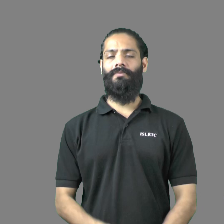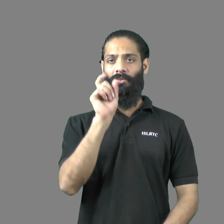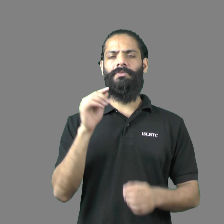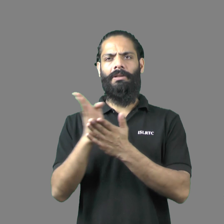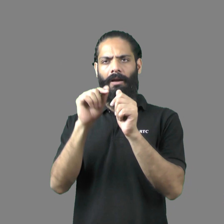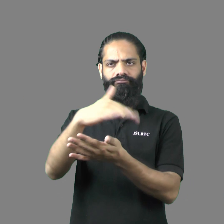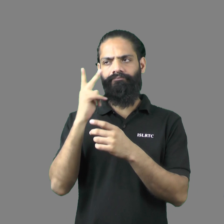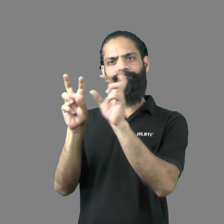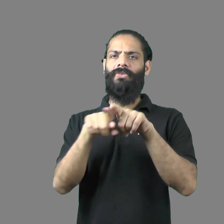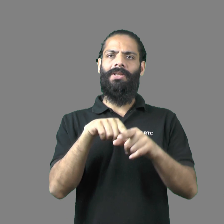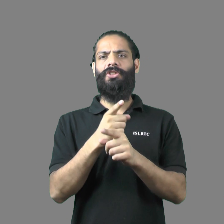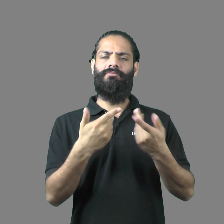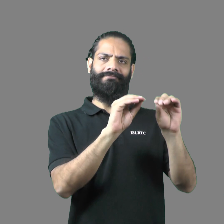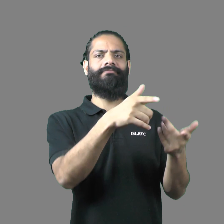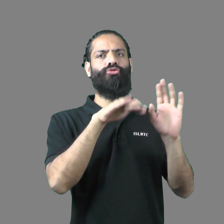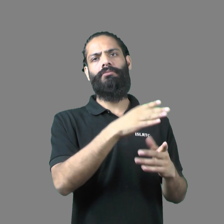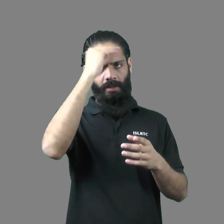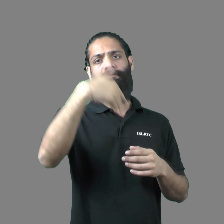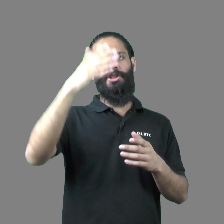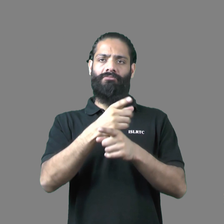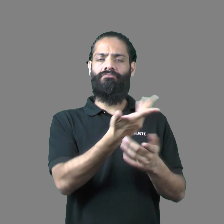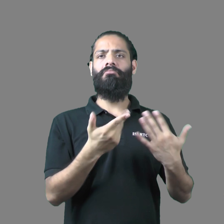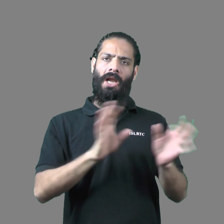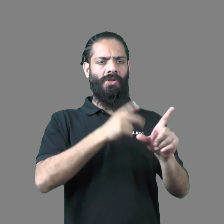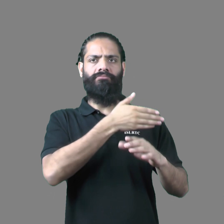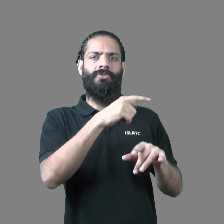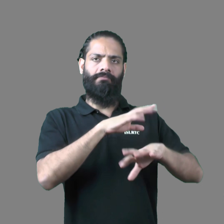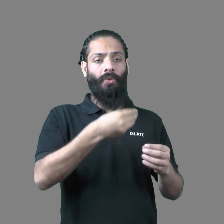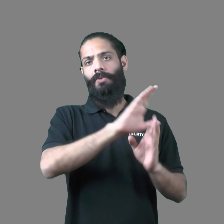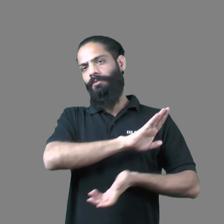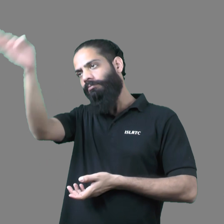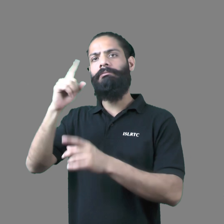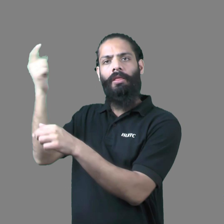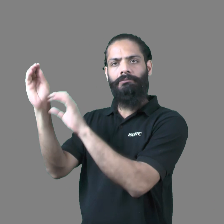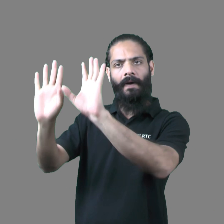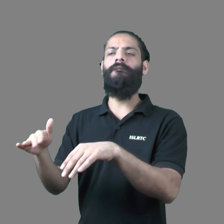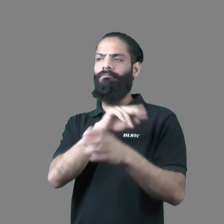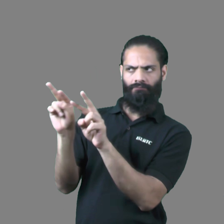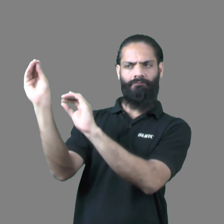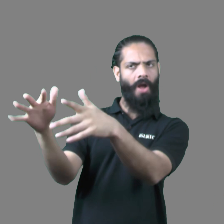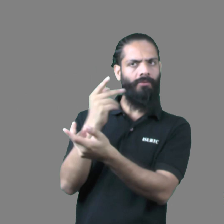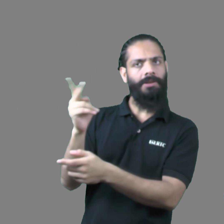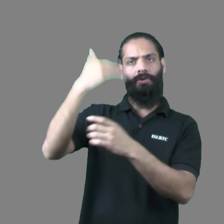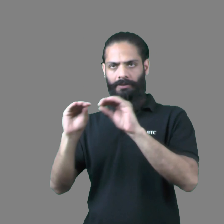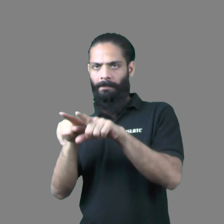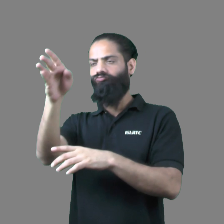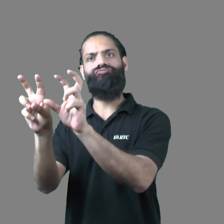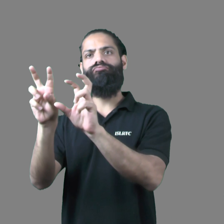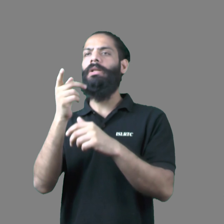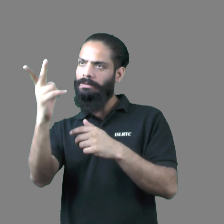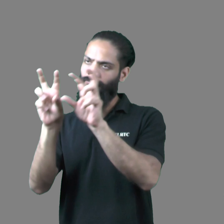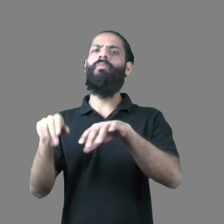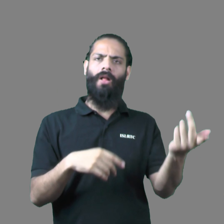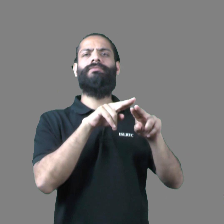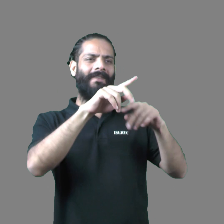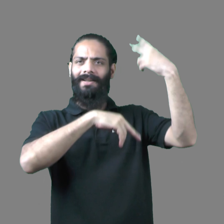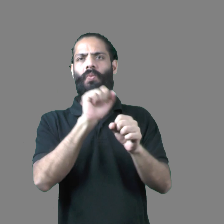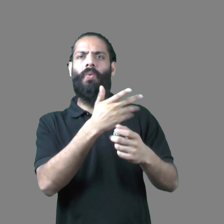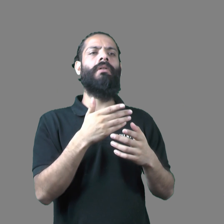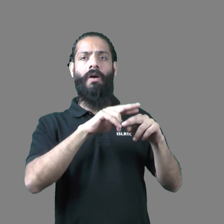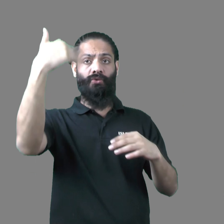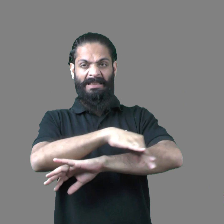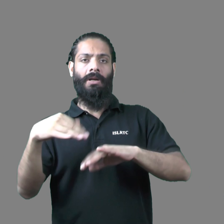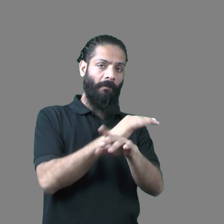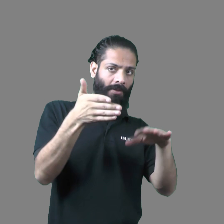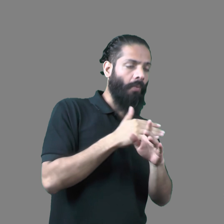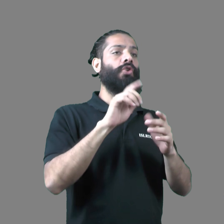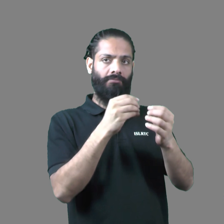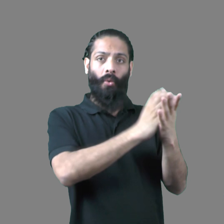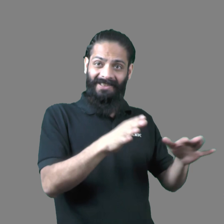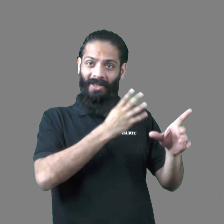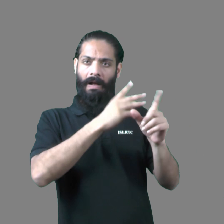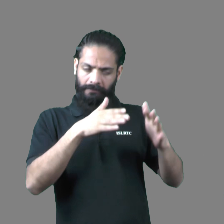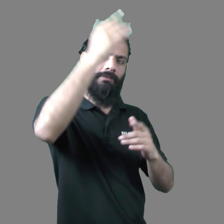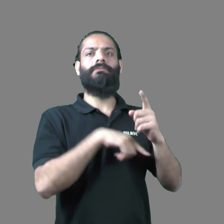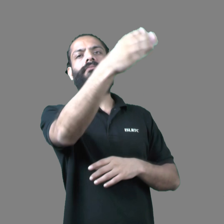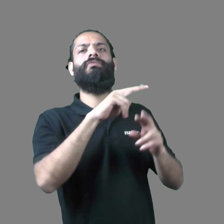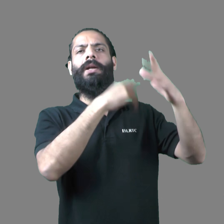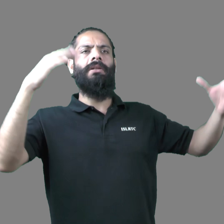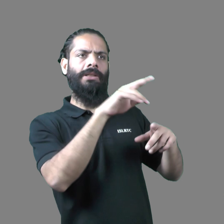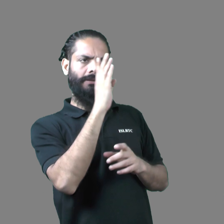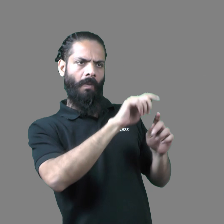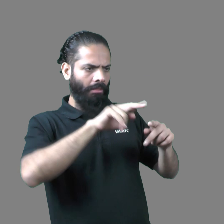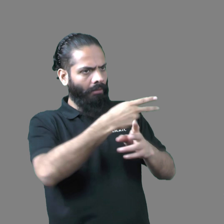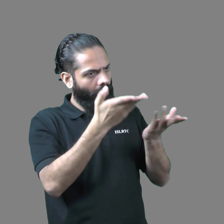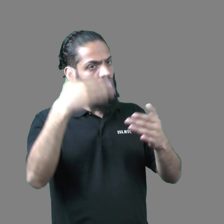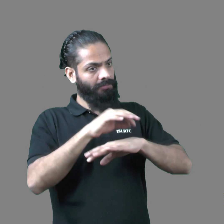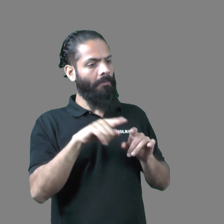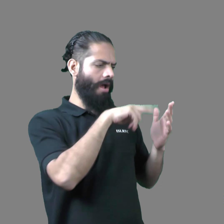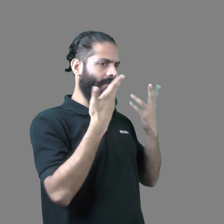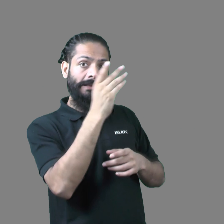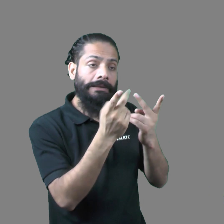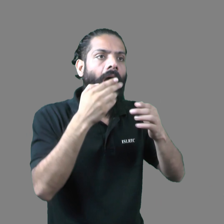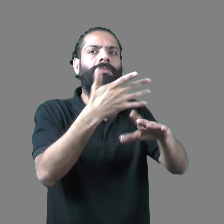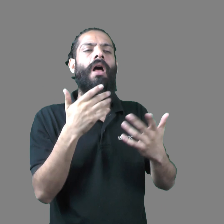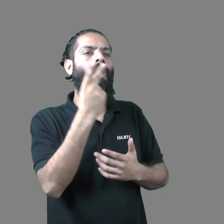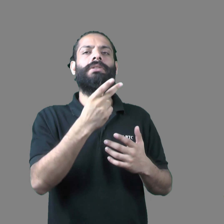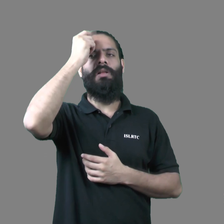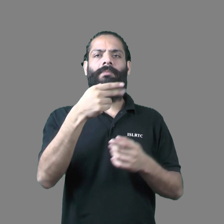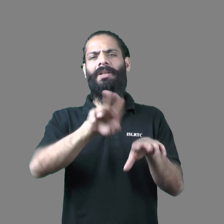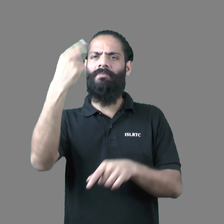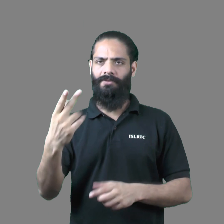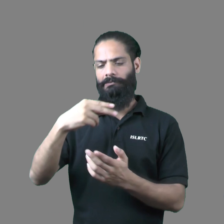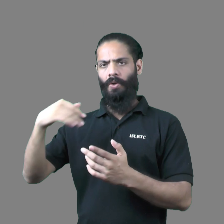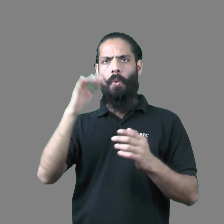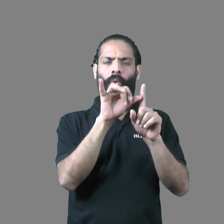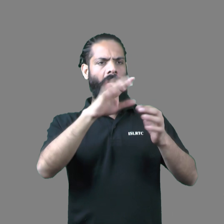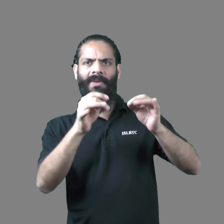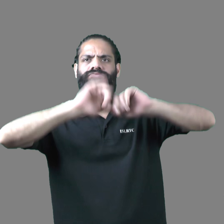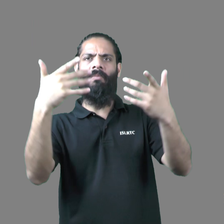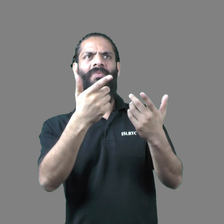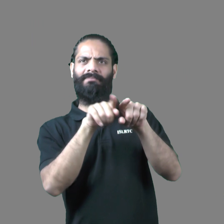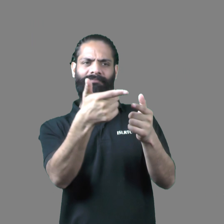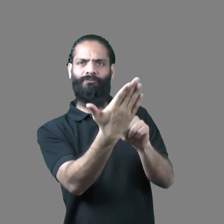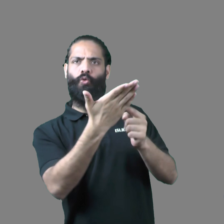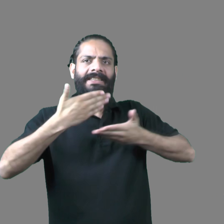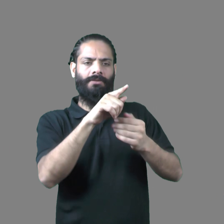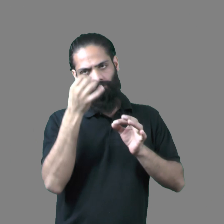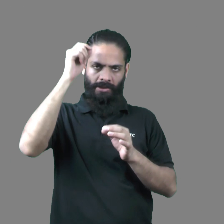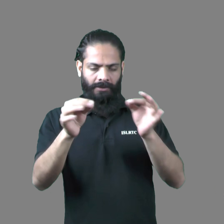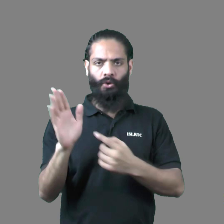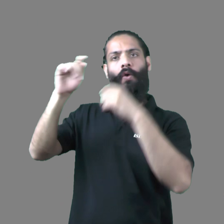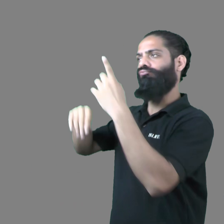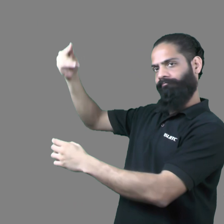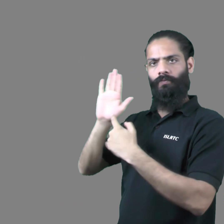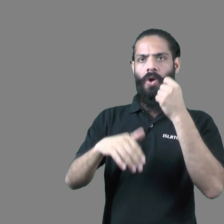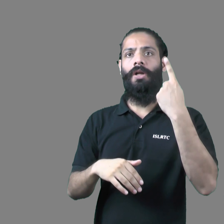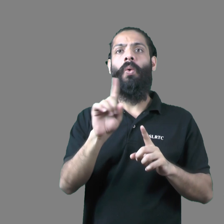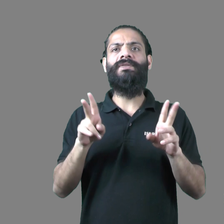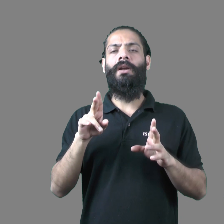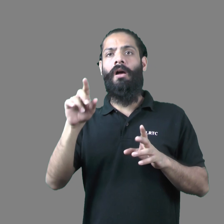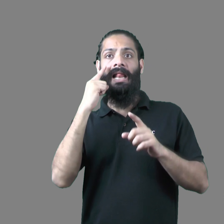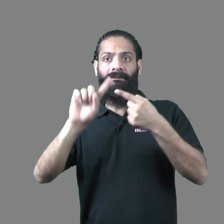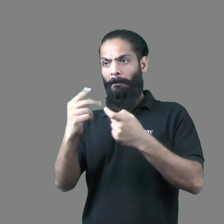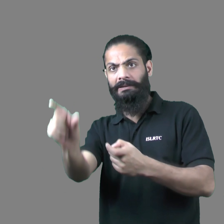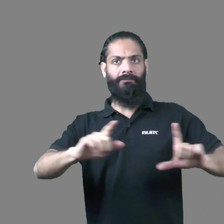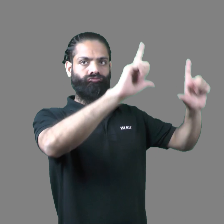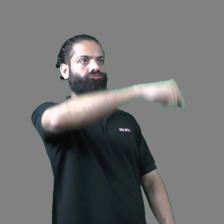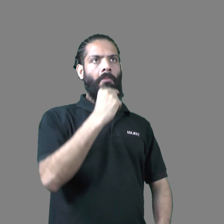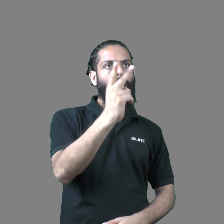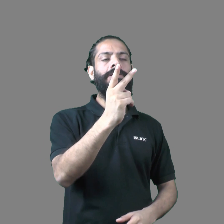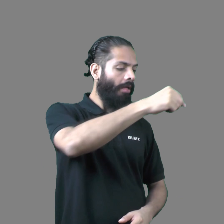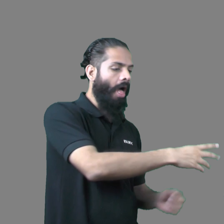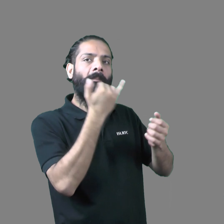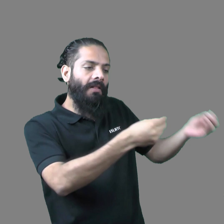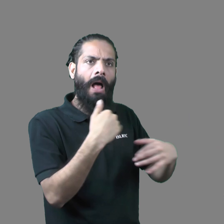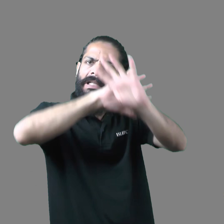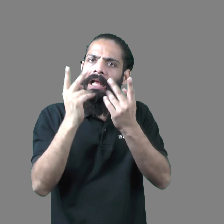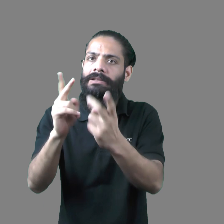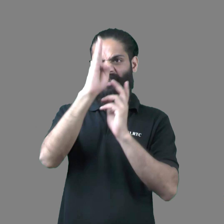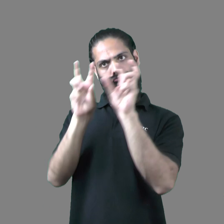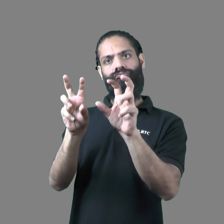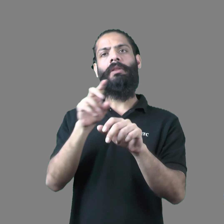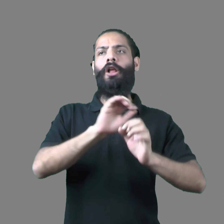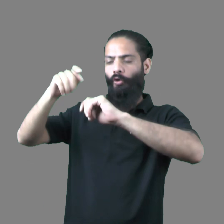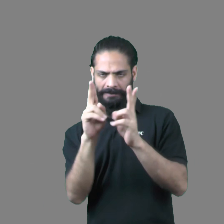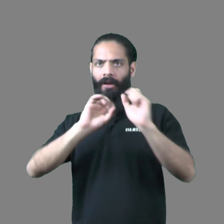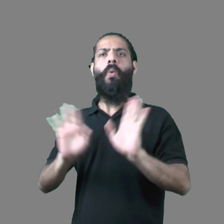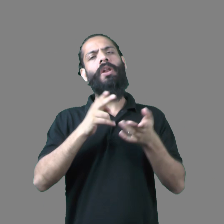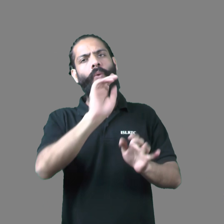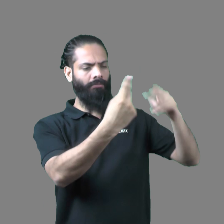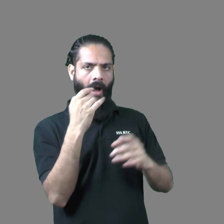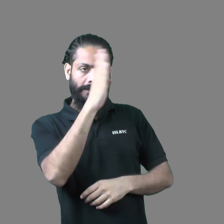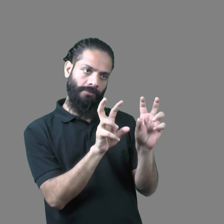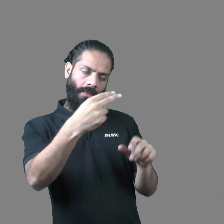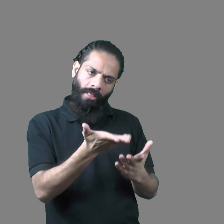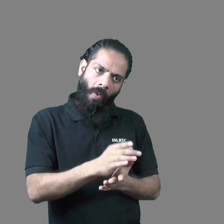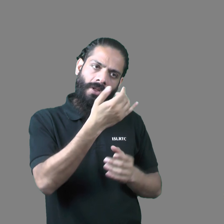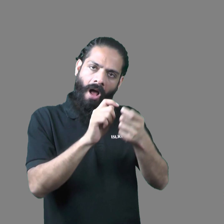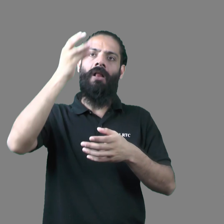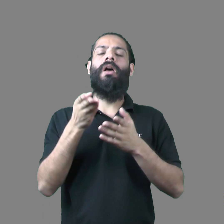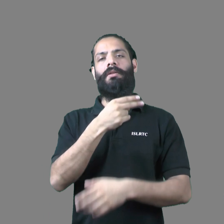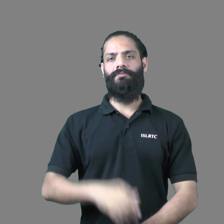Direct Observation